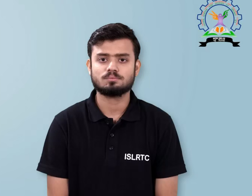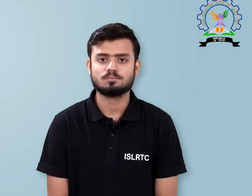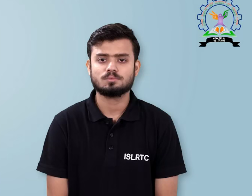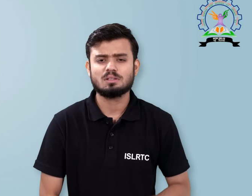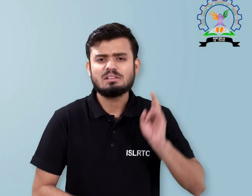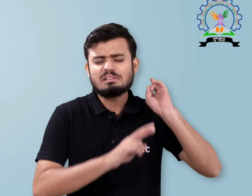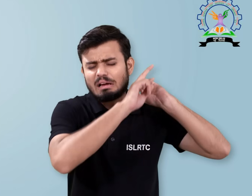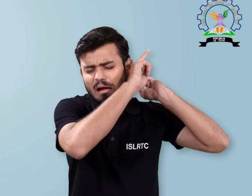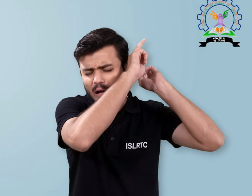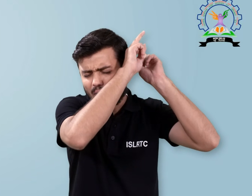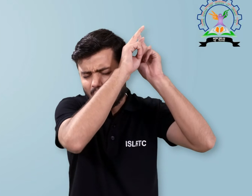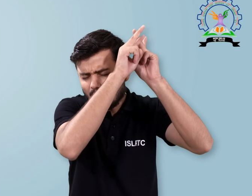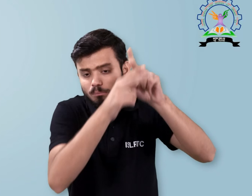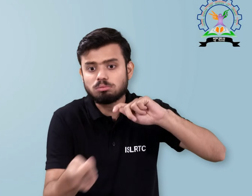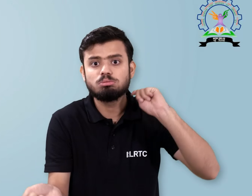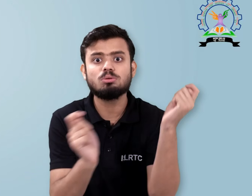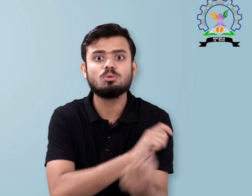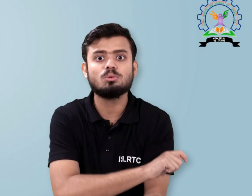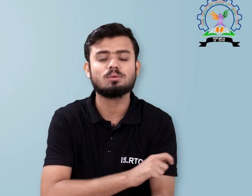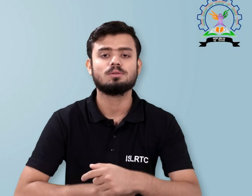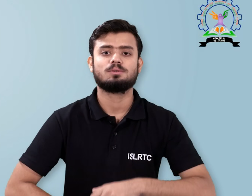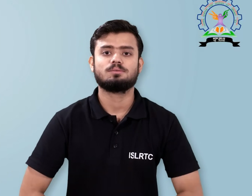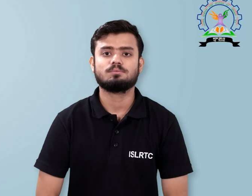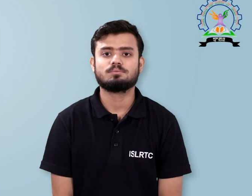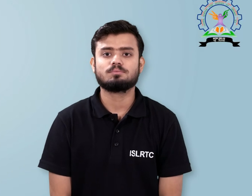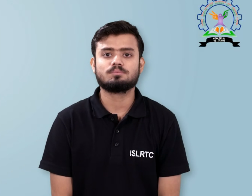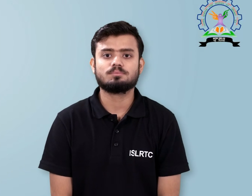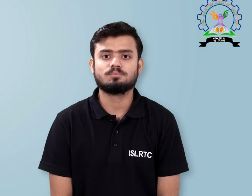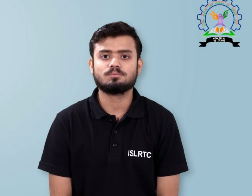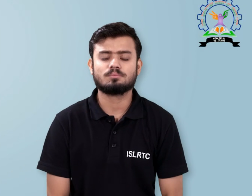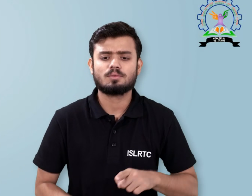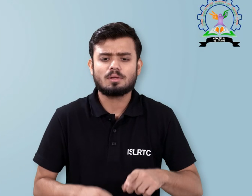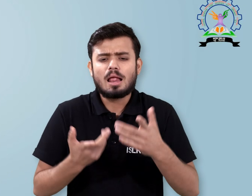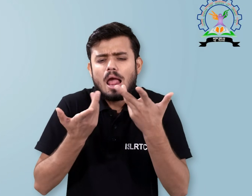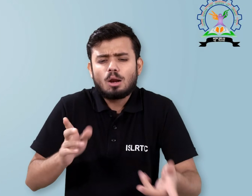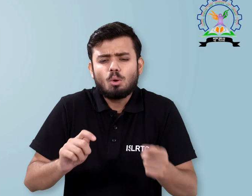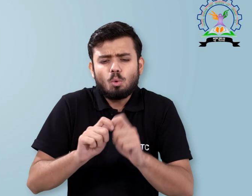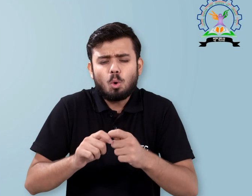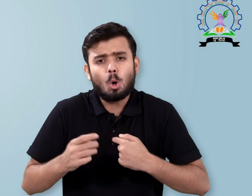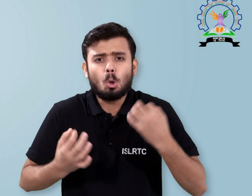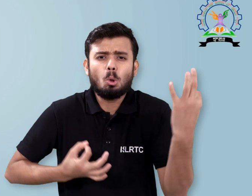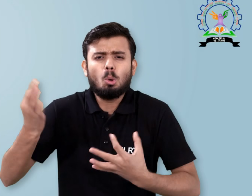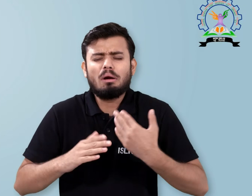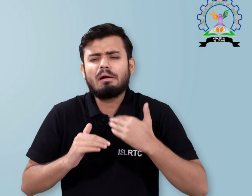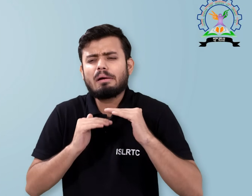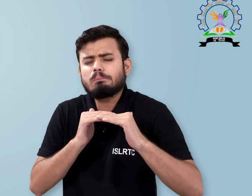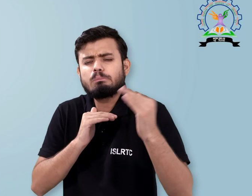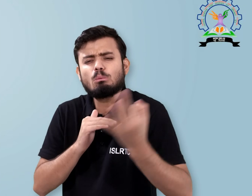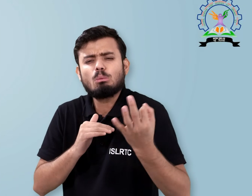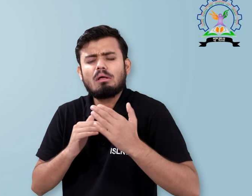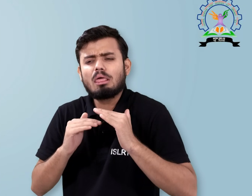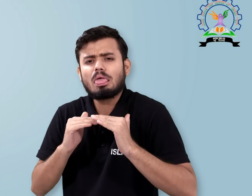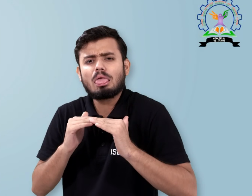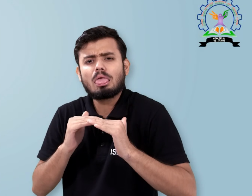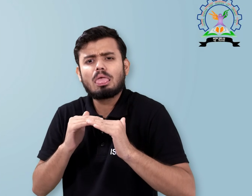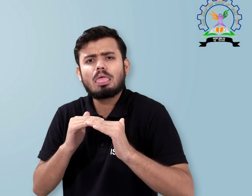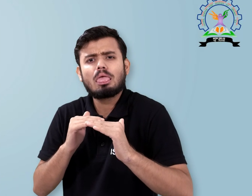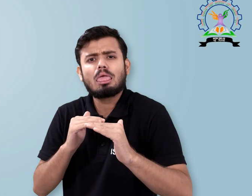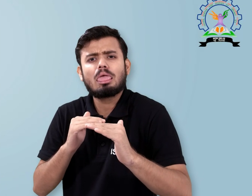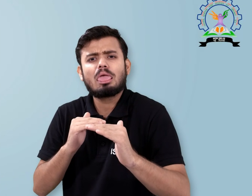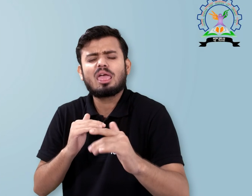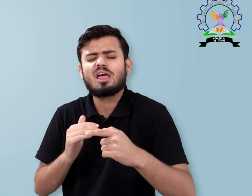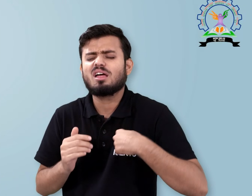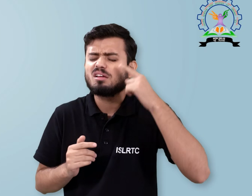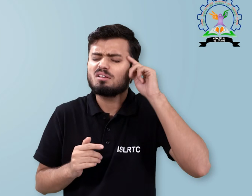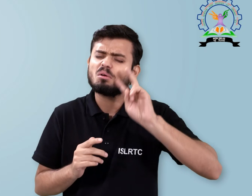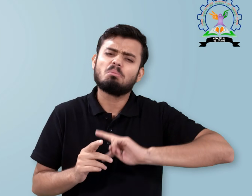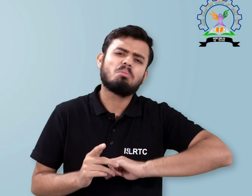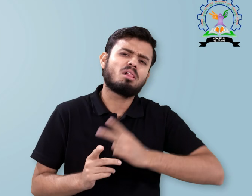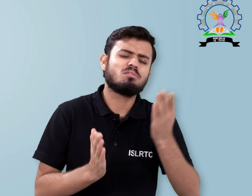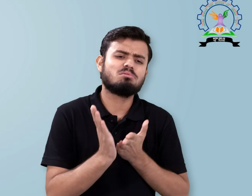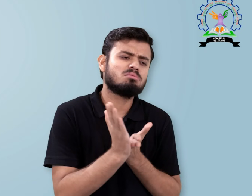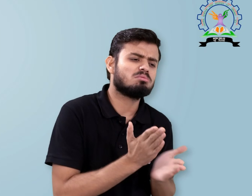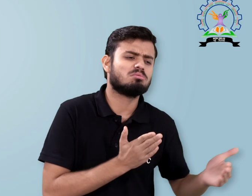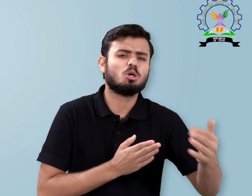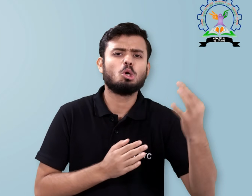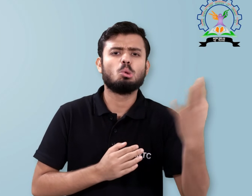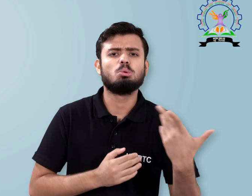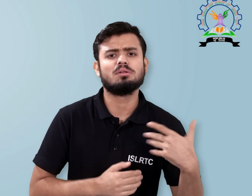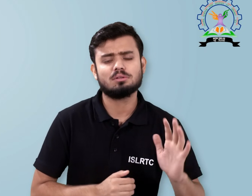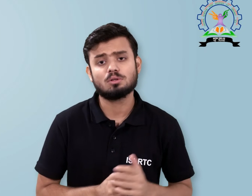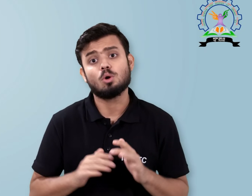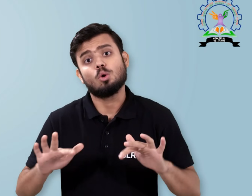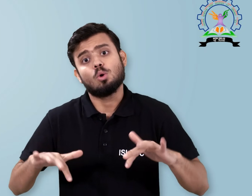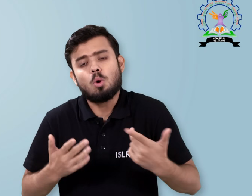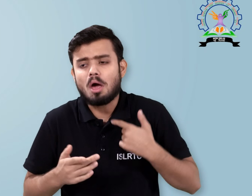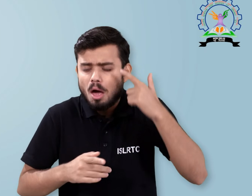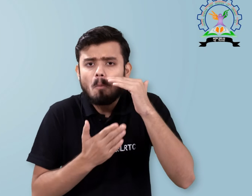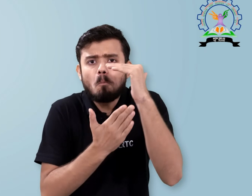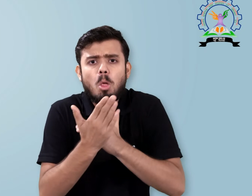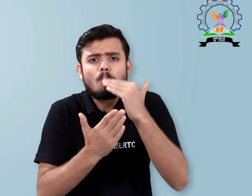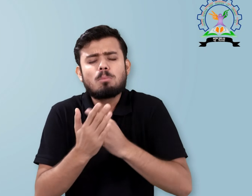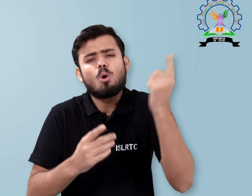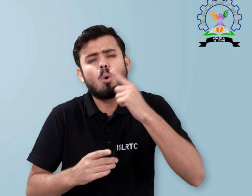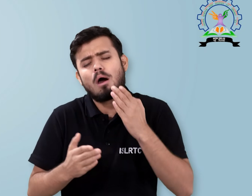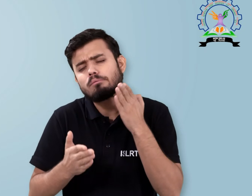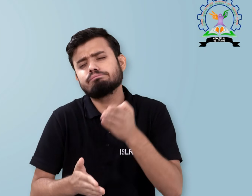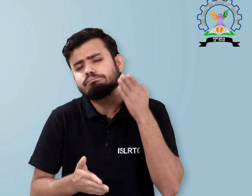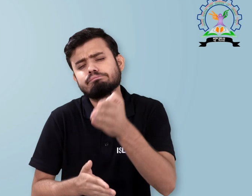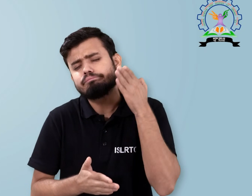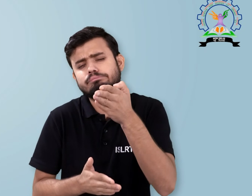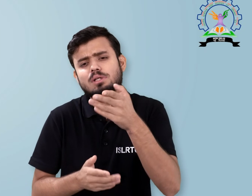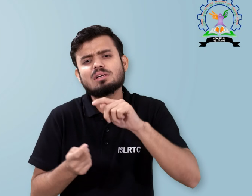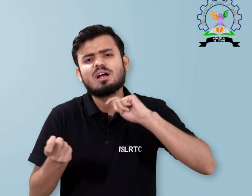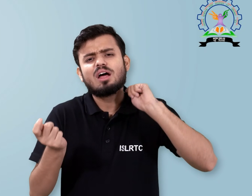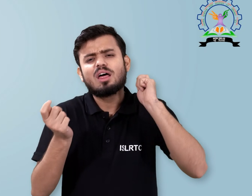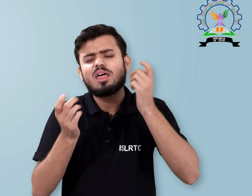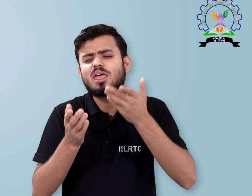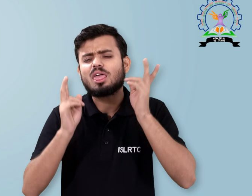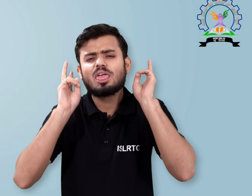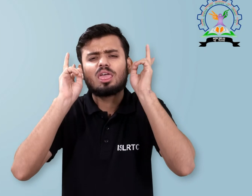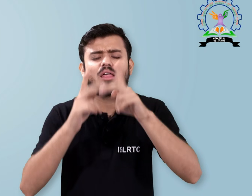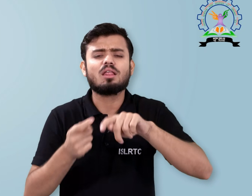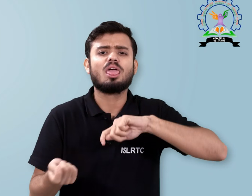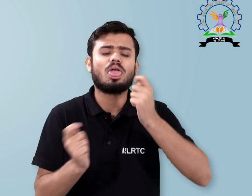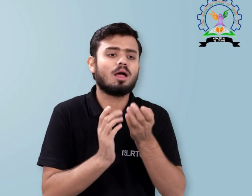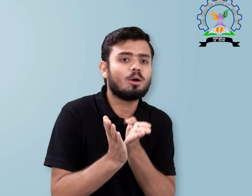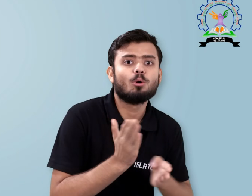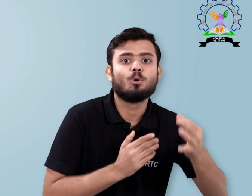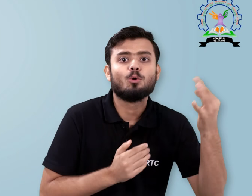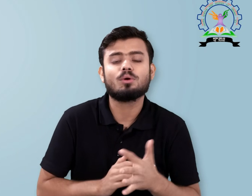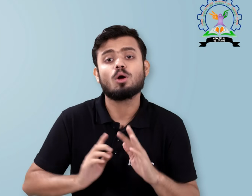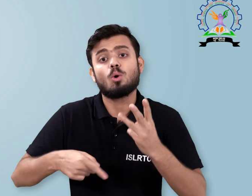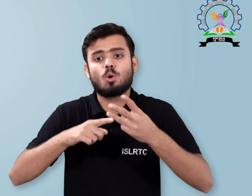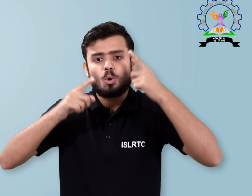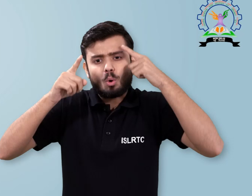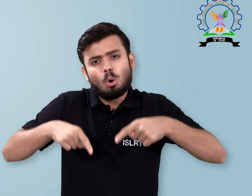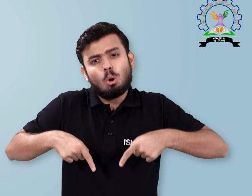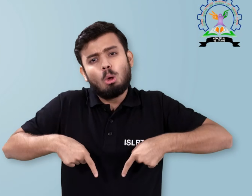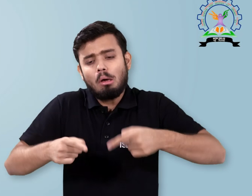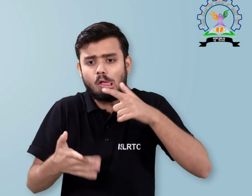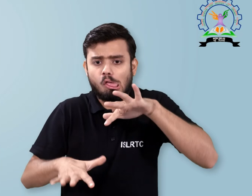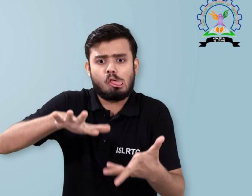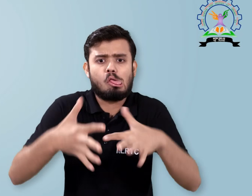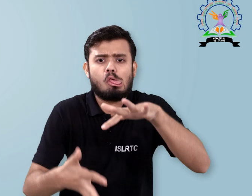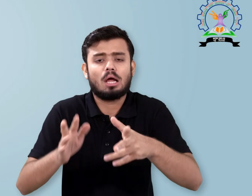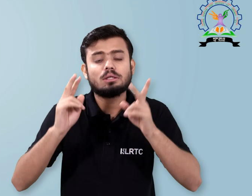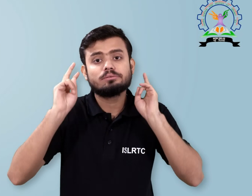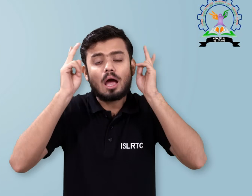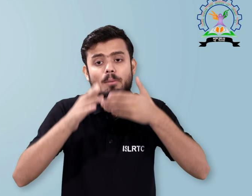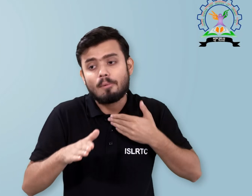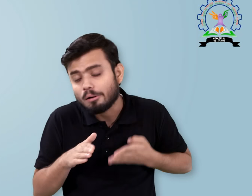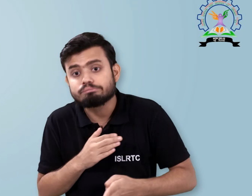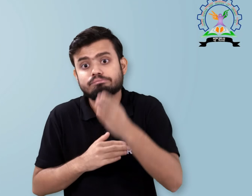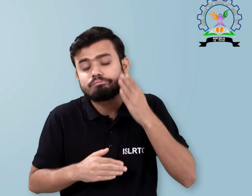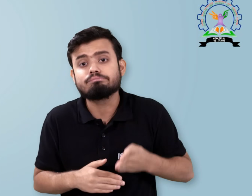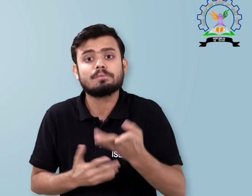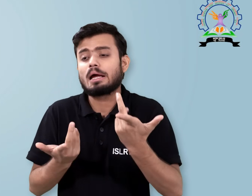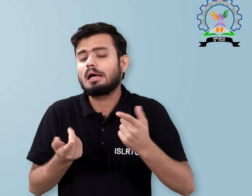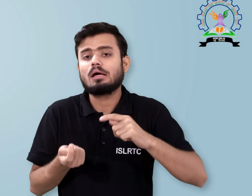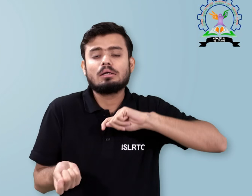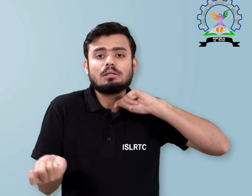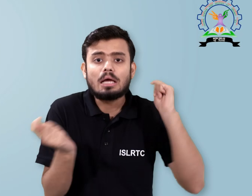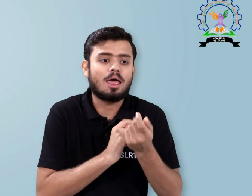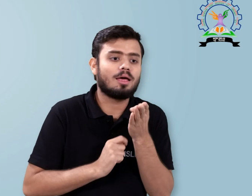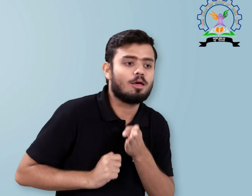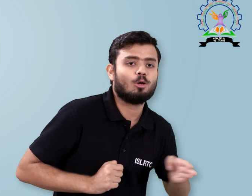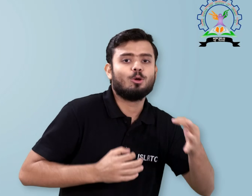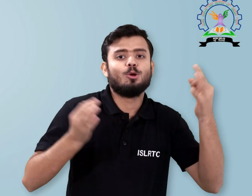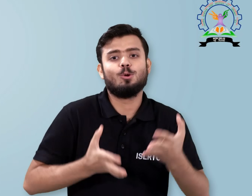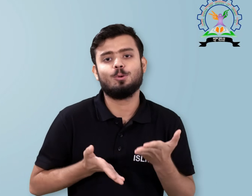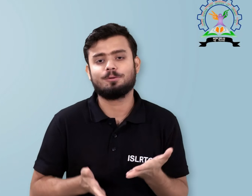Deviate To change from the usual way.